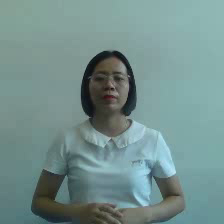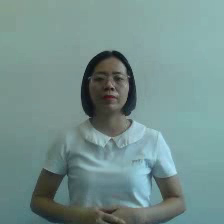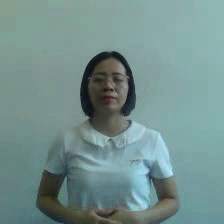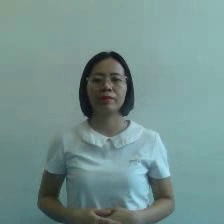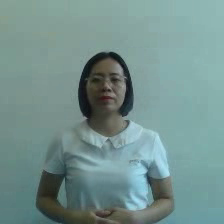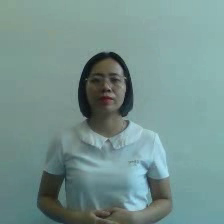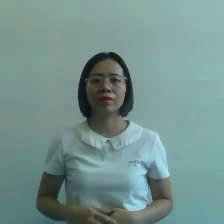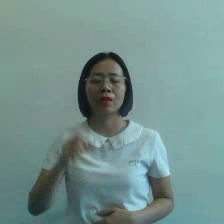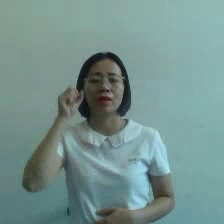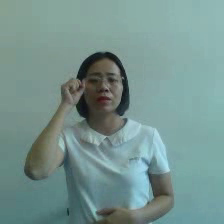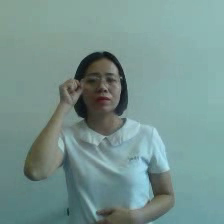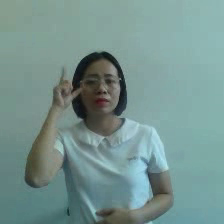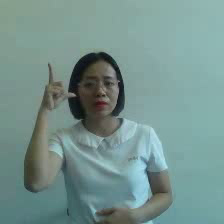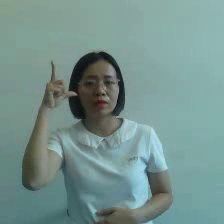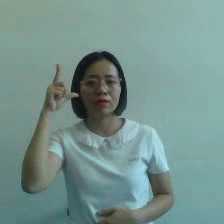Thức dậy